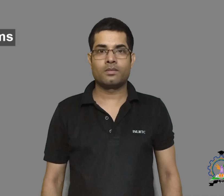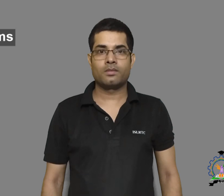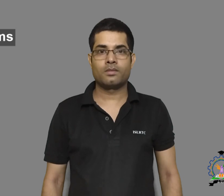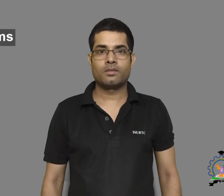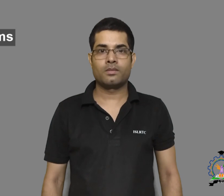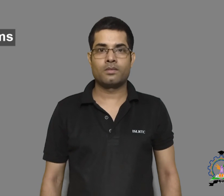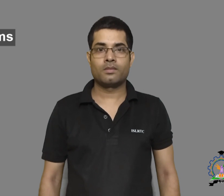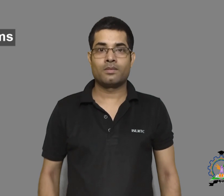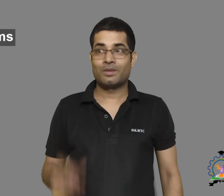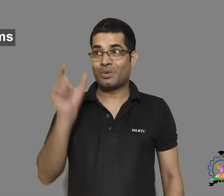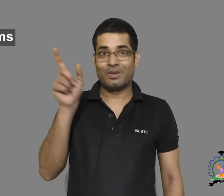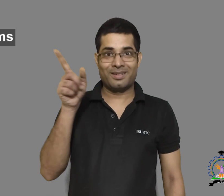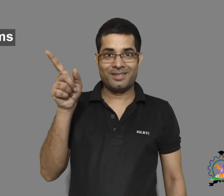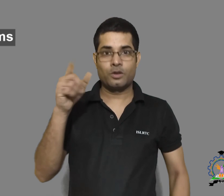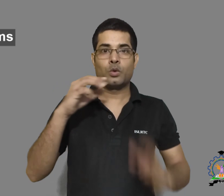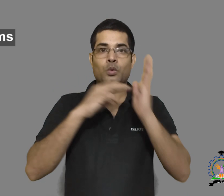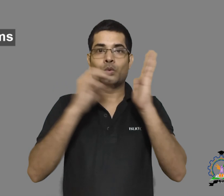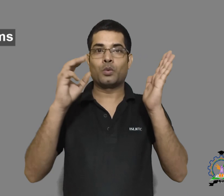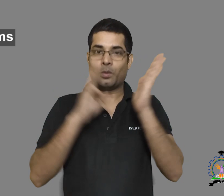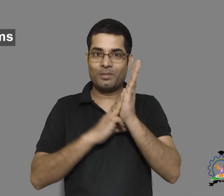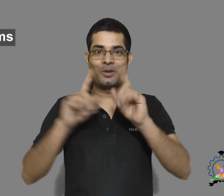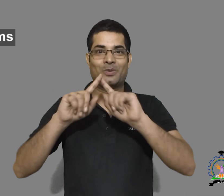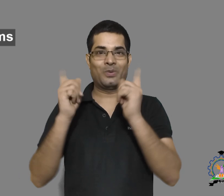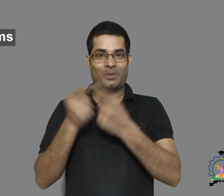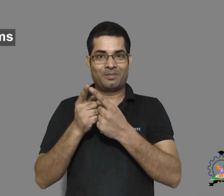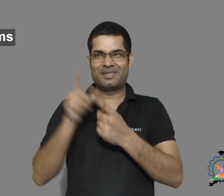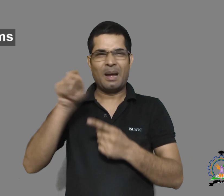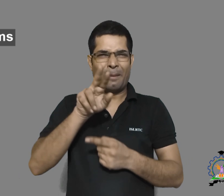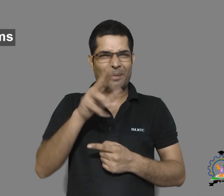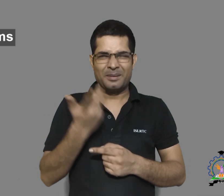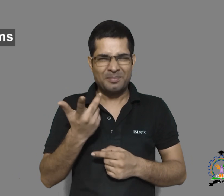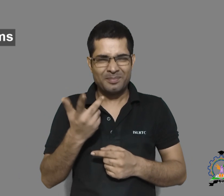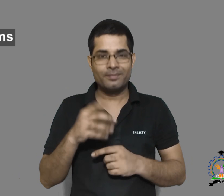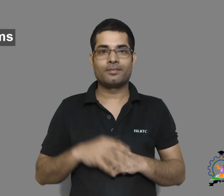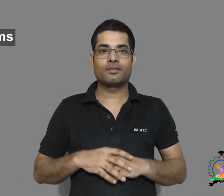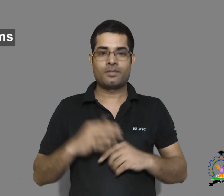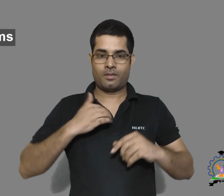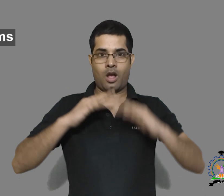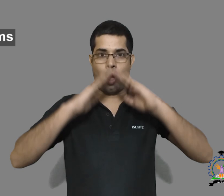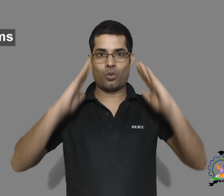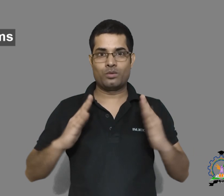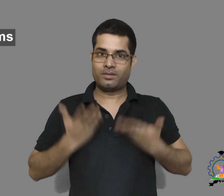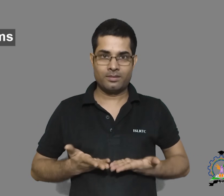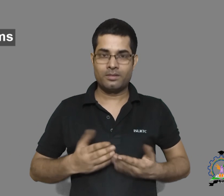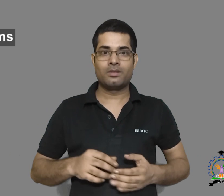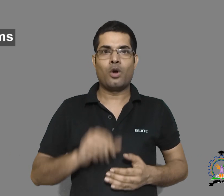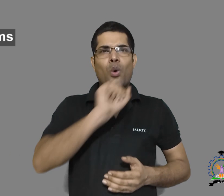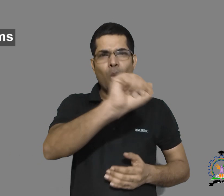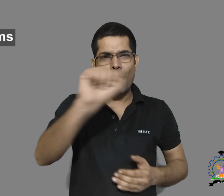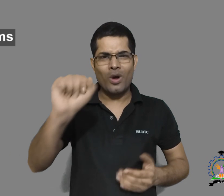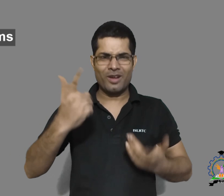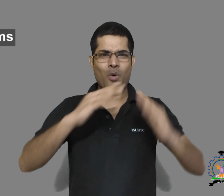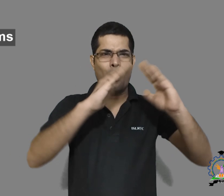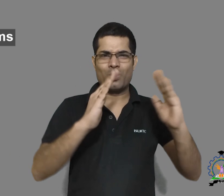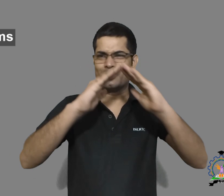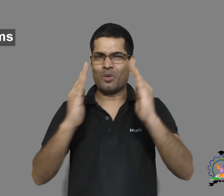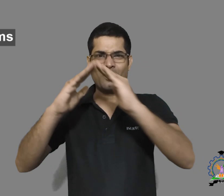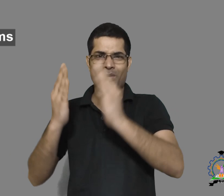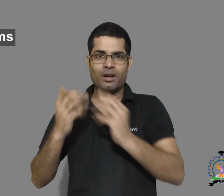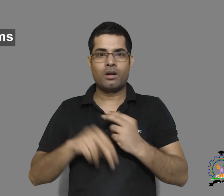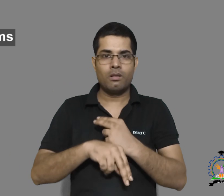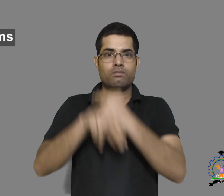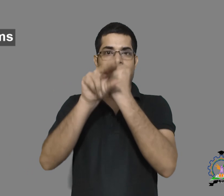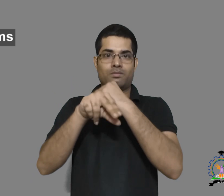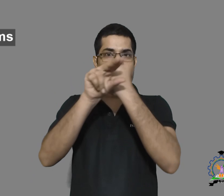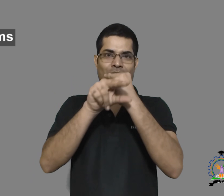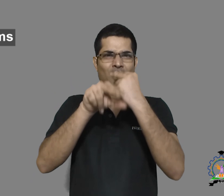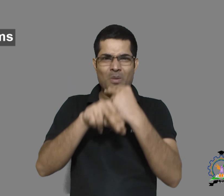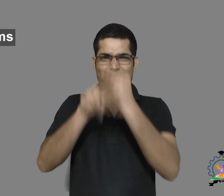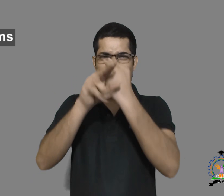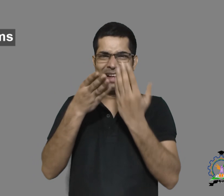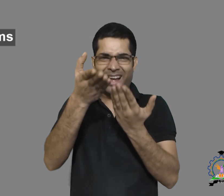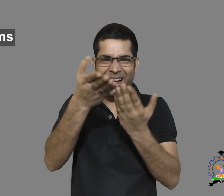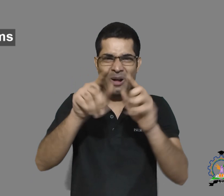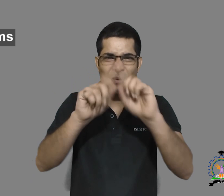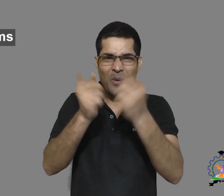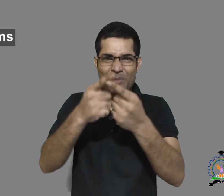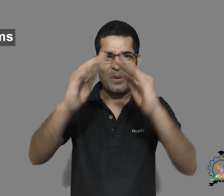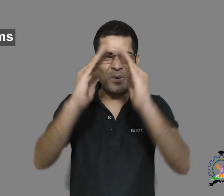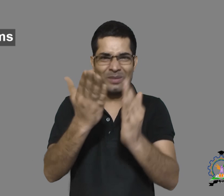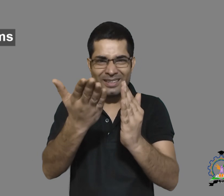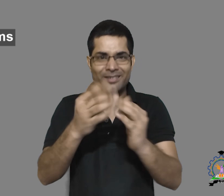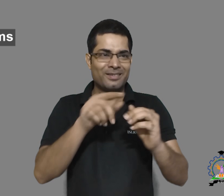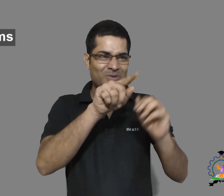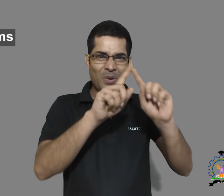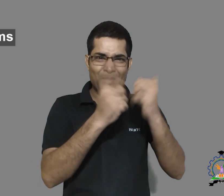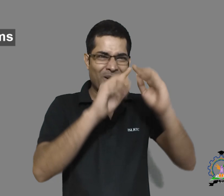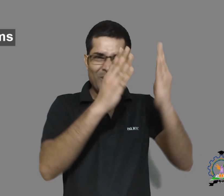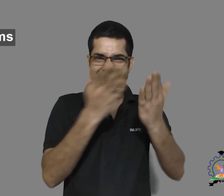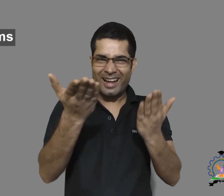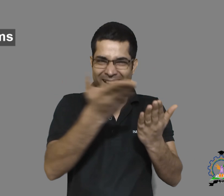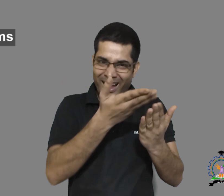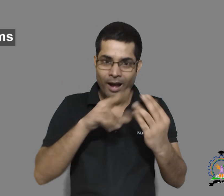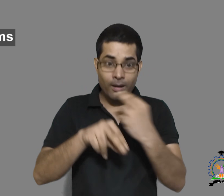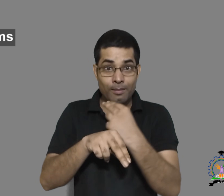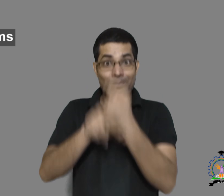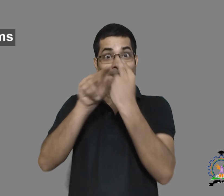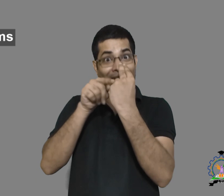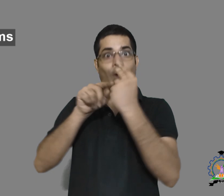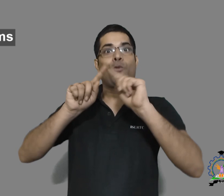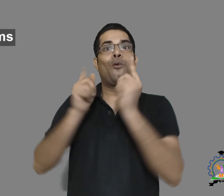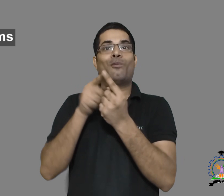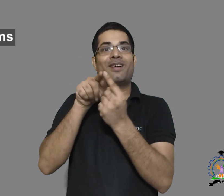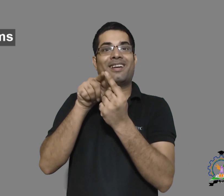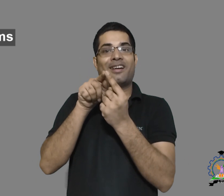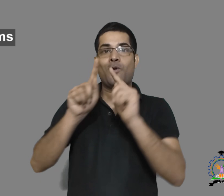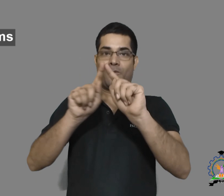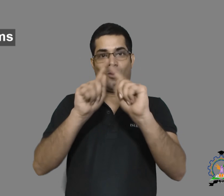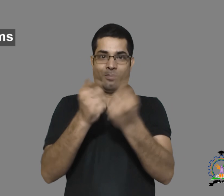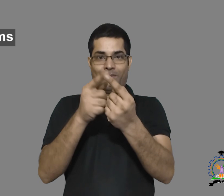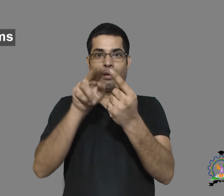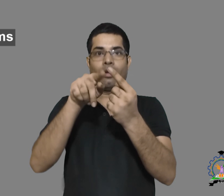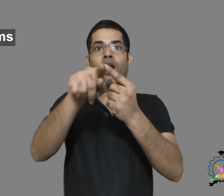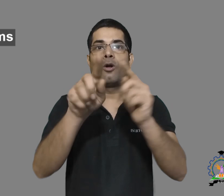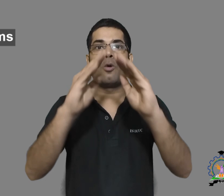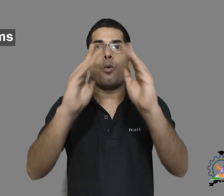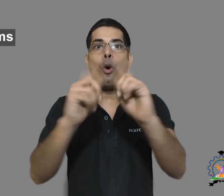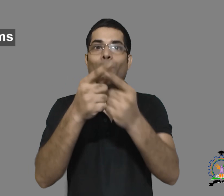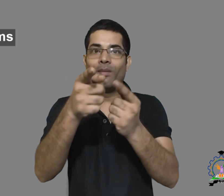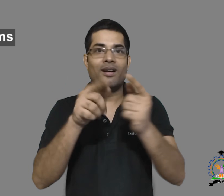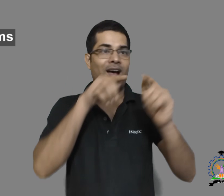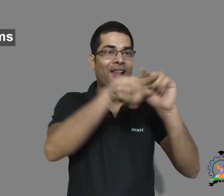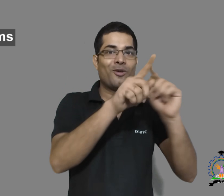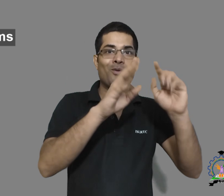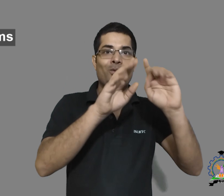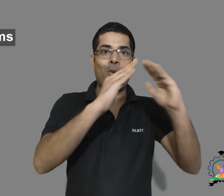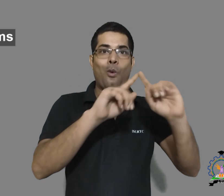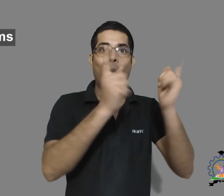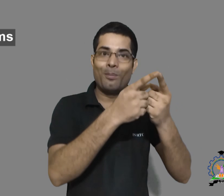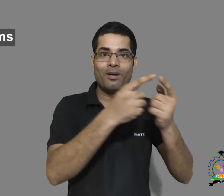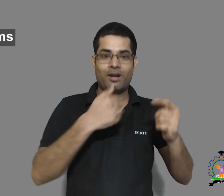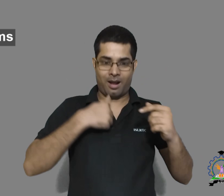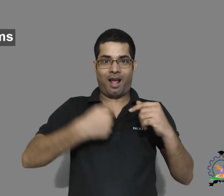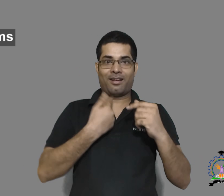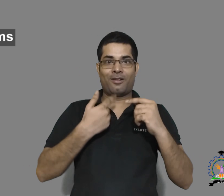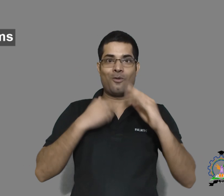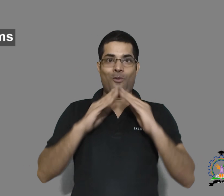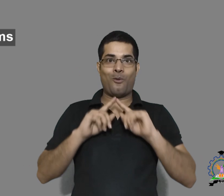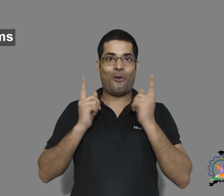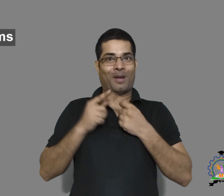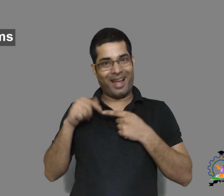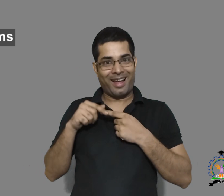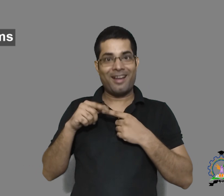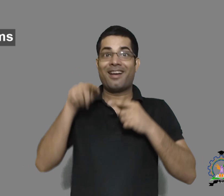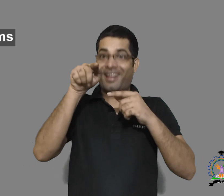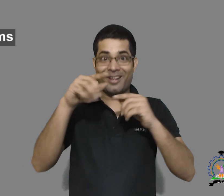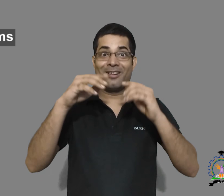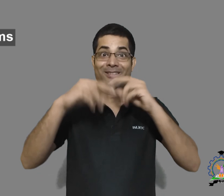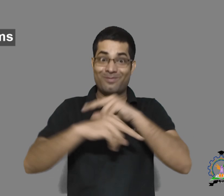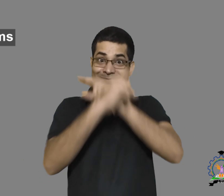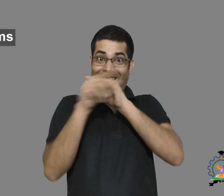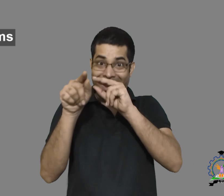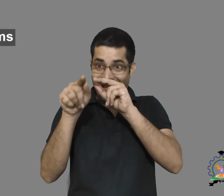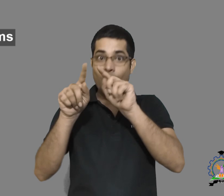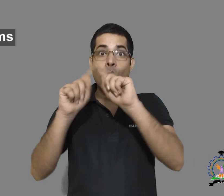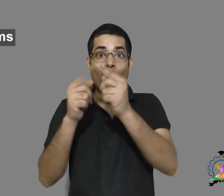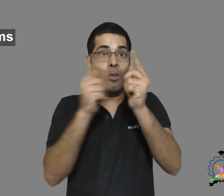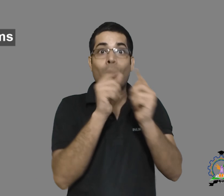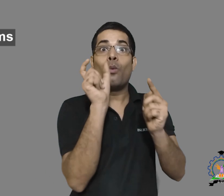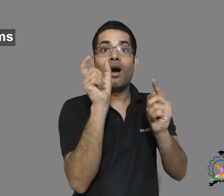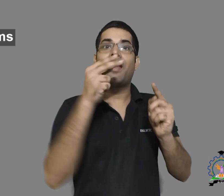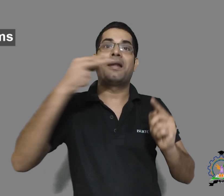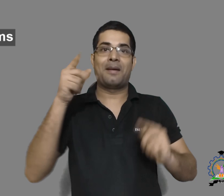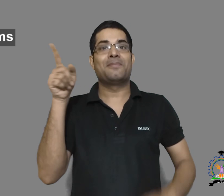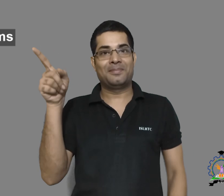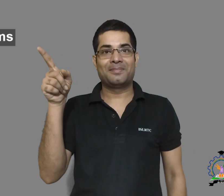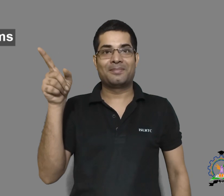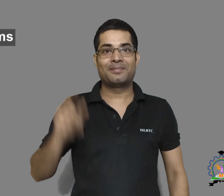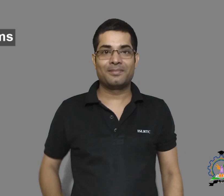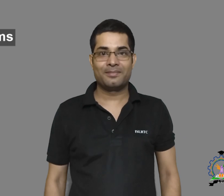Zoom Rooms